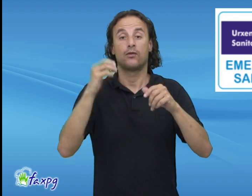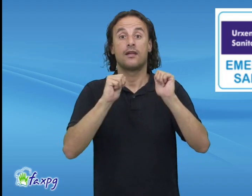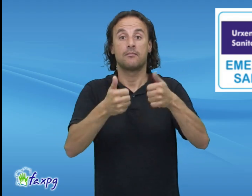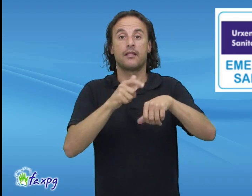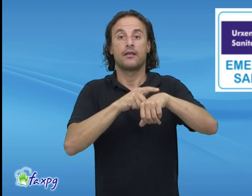empezar